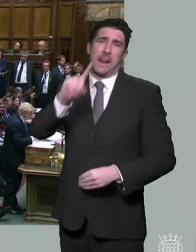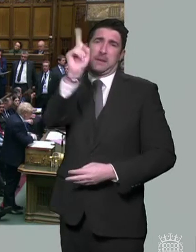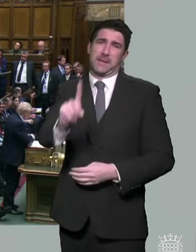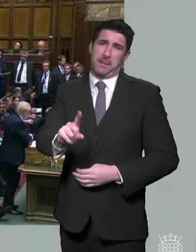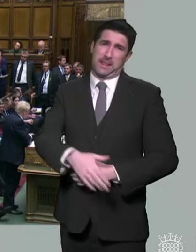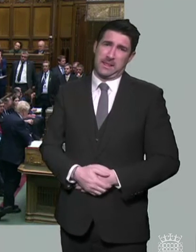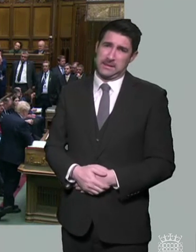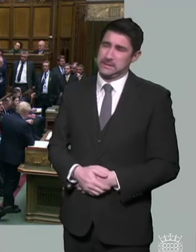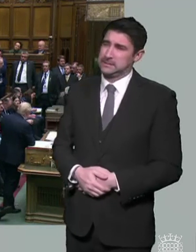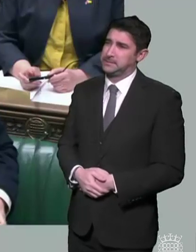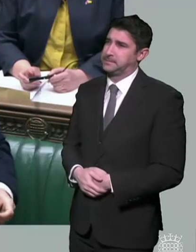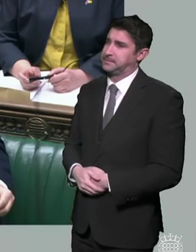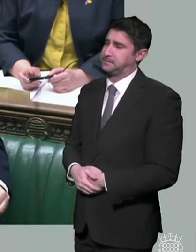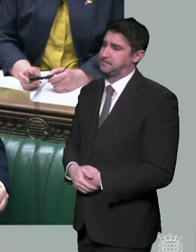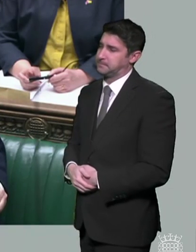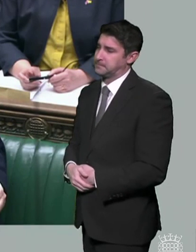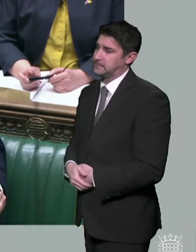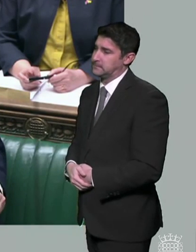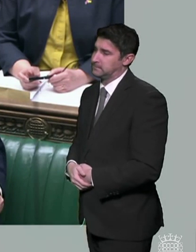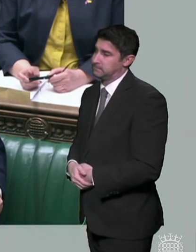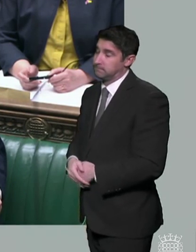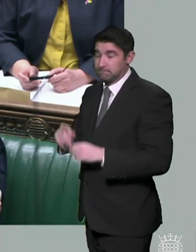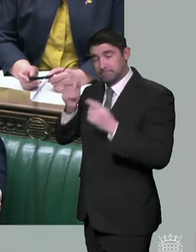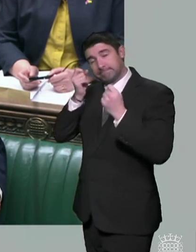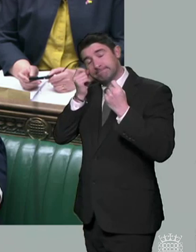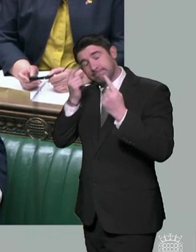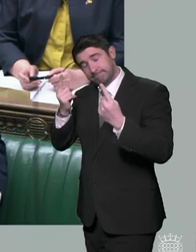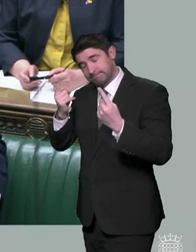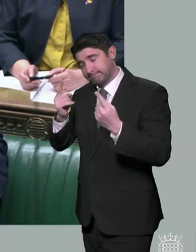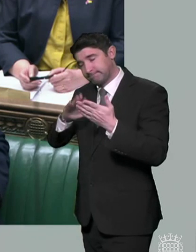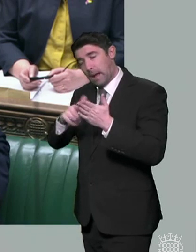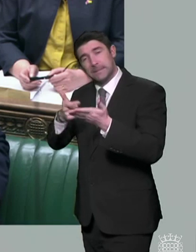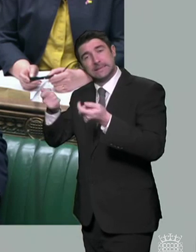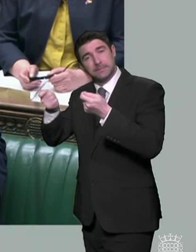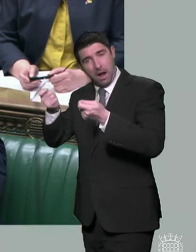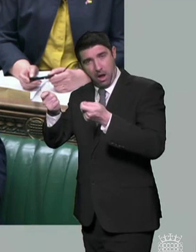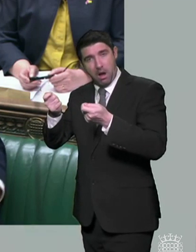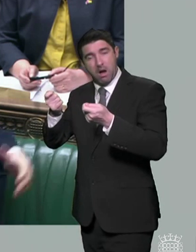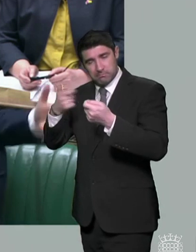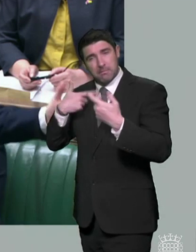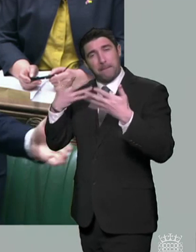That was, of course, one of the subjects that I discussed this morning with Volodymyr Zelensky.